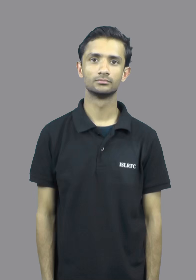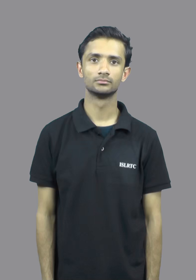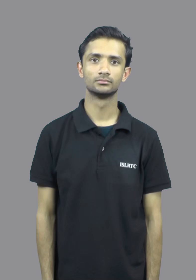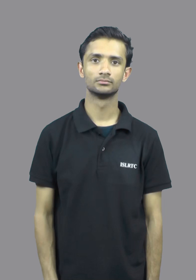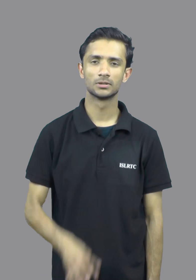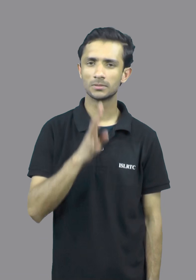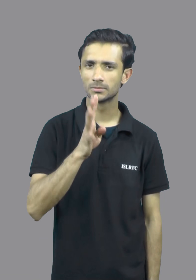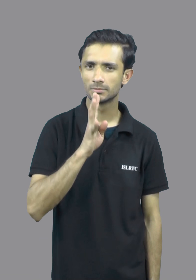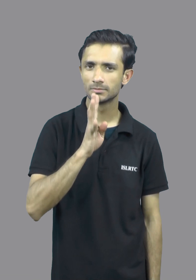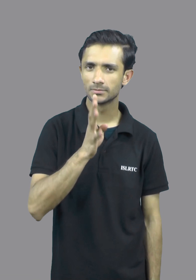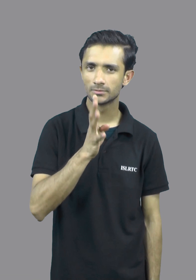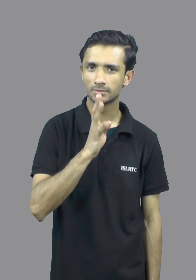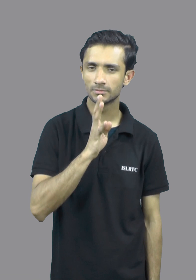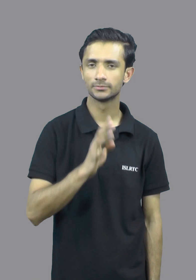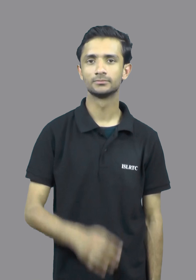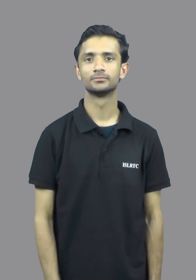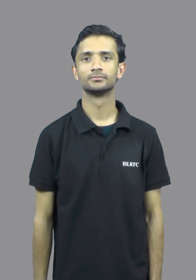Speak Speech